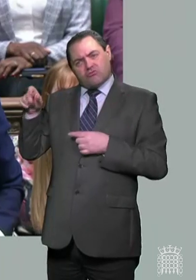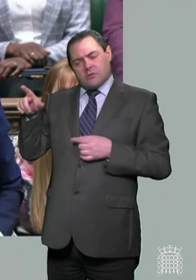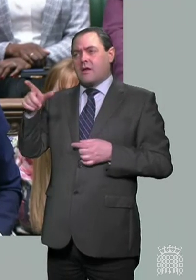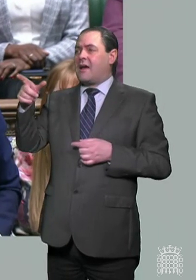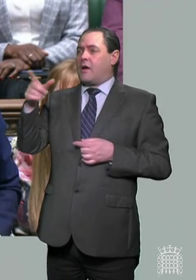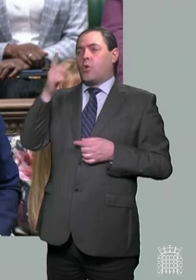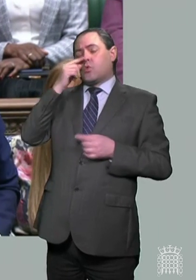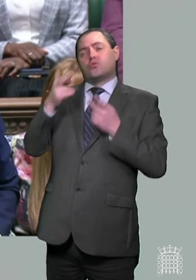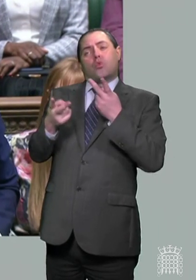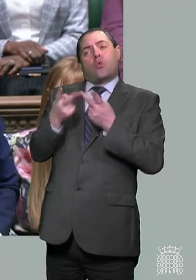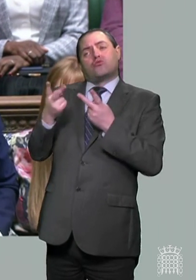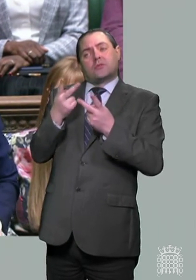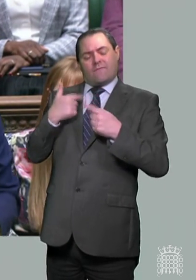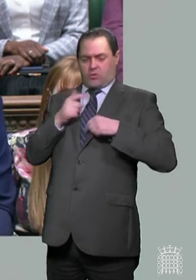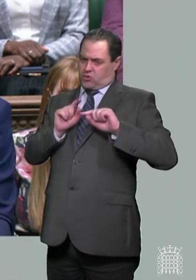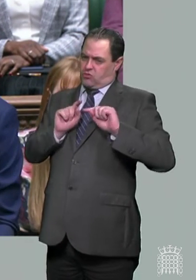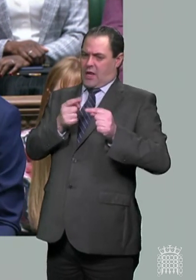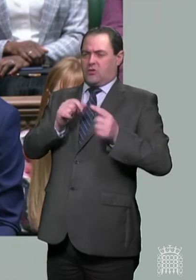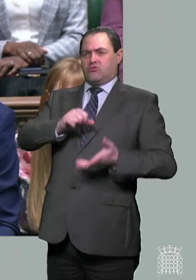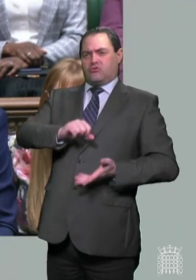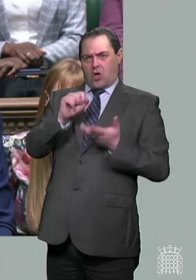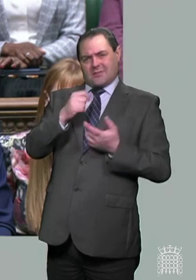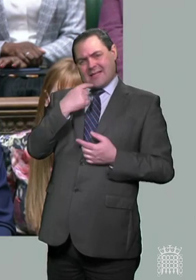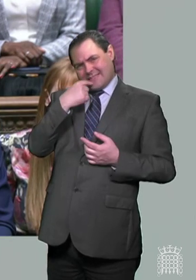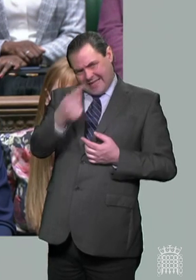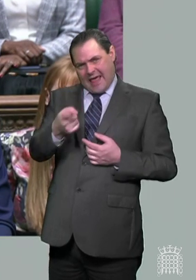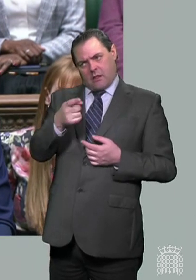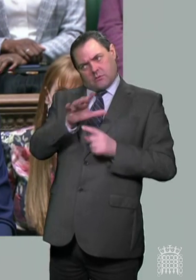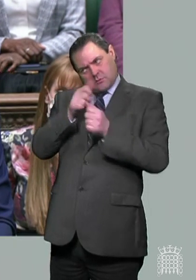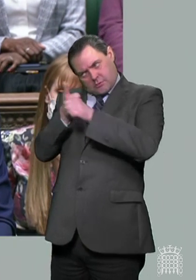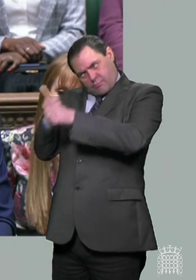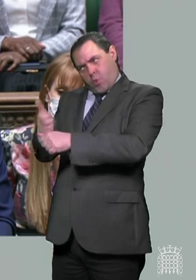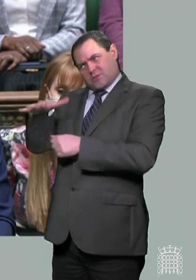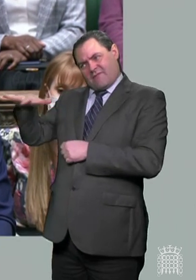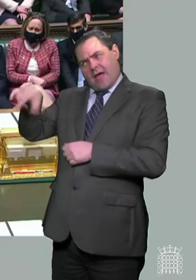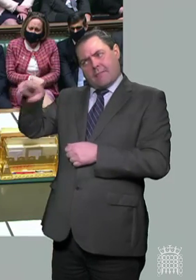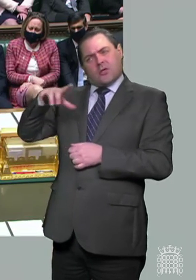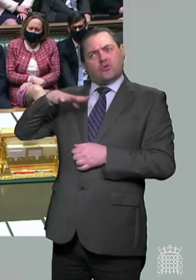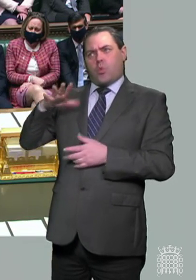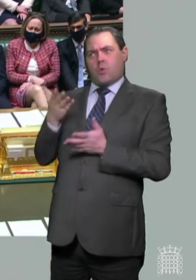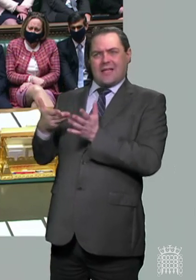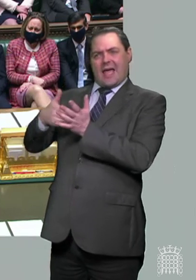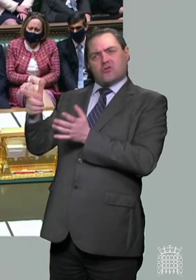The Prime Minister can stand up to his Chancellor and tell him to support families rather than loading them with debt.